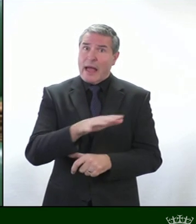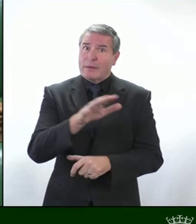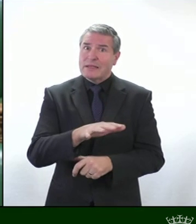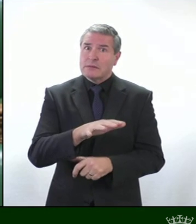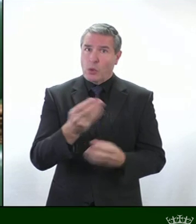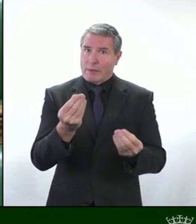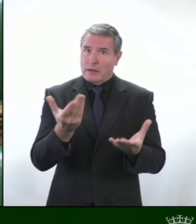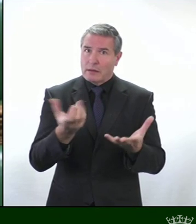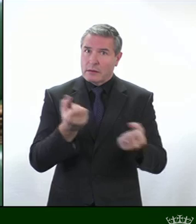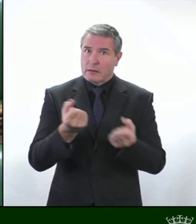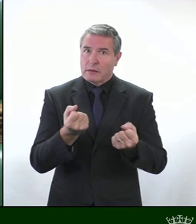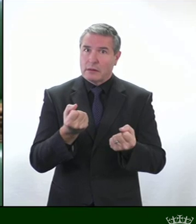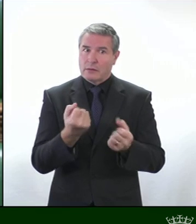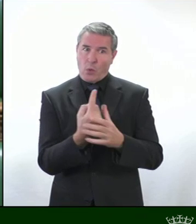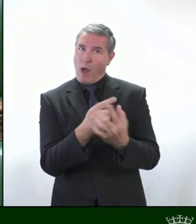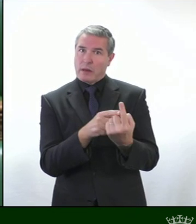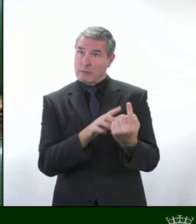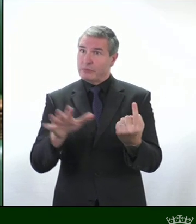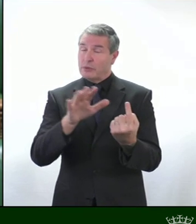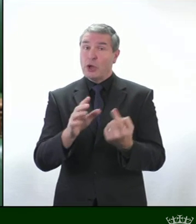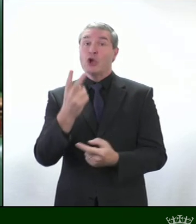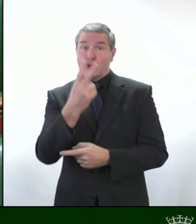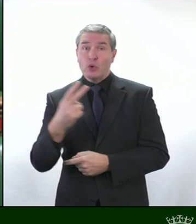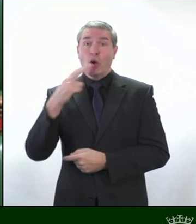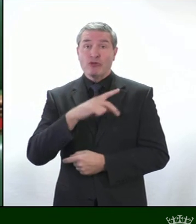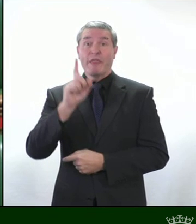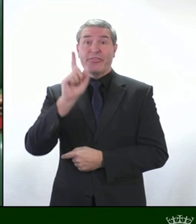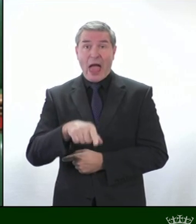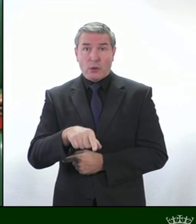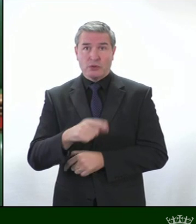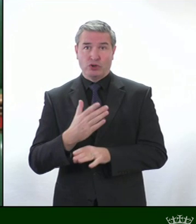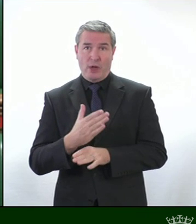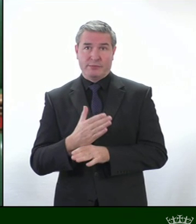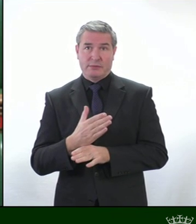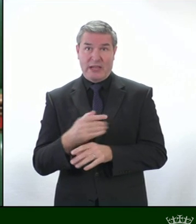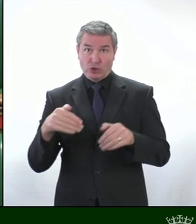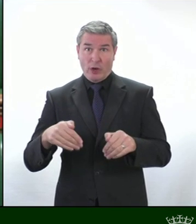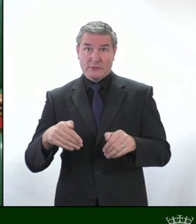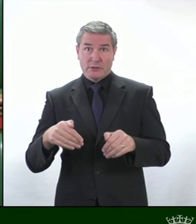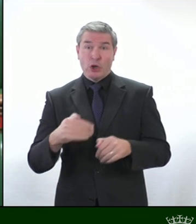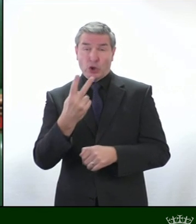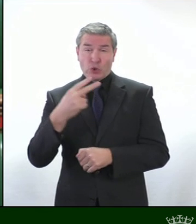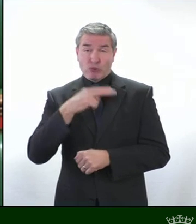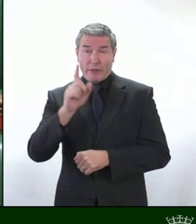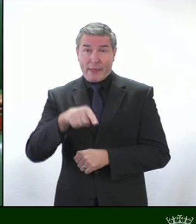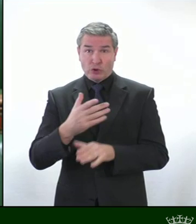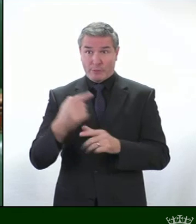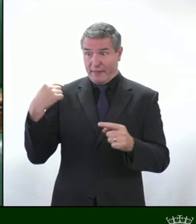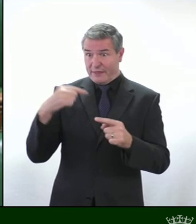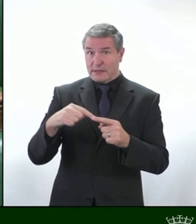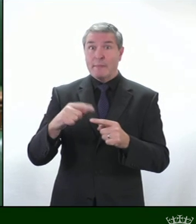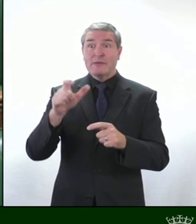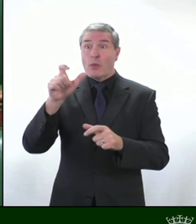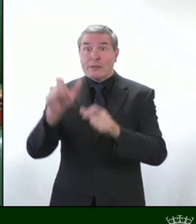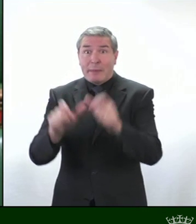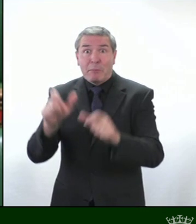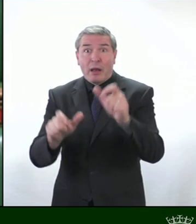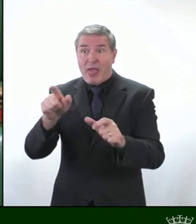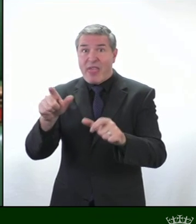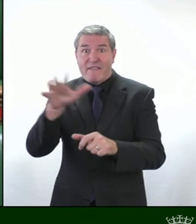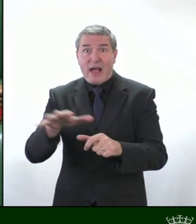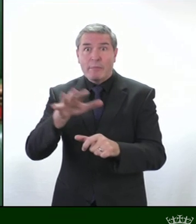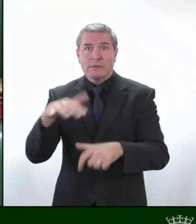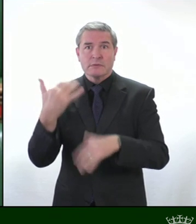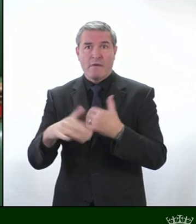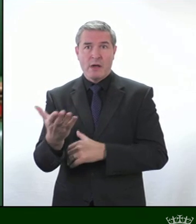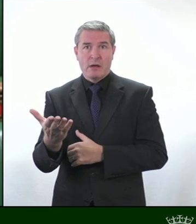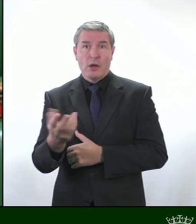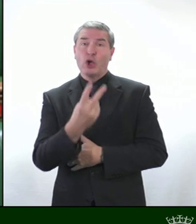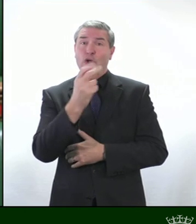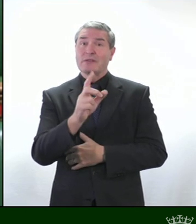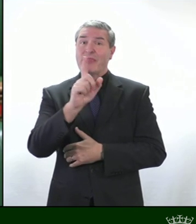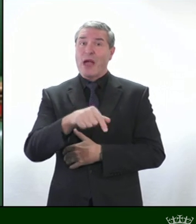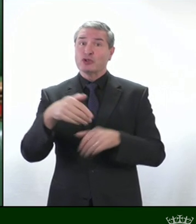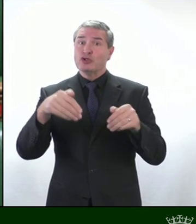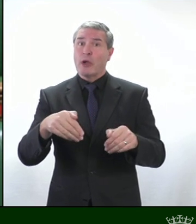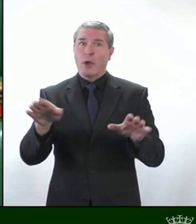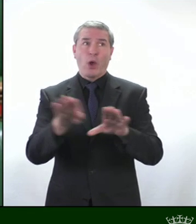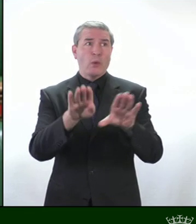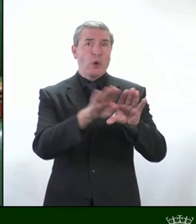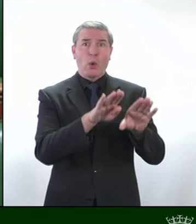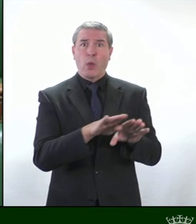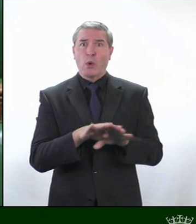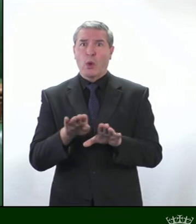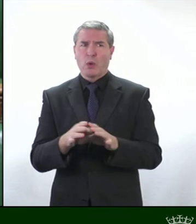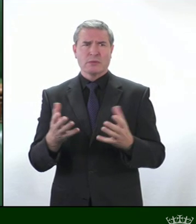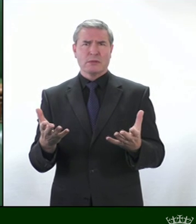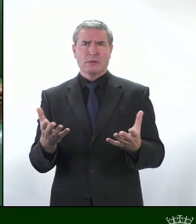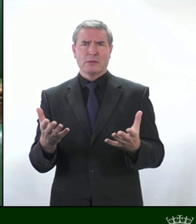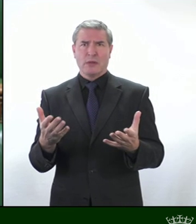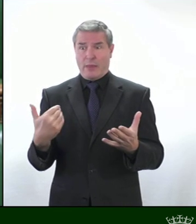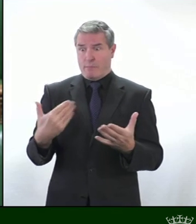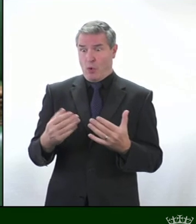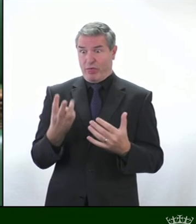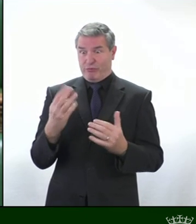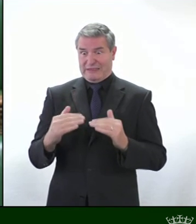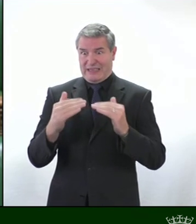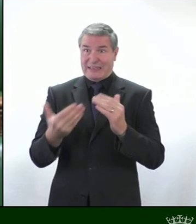This is not an isolated incident; over 200,000 retail jobs have been lost this year—that is 200,000 individuals and their families—and 20,000 stores have been closed on our high street, and that is before the latest restrictions.